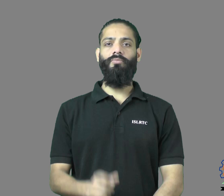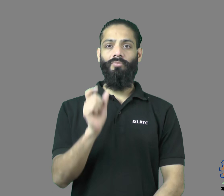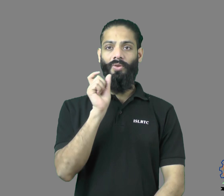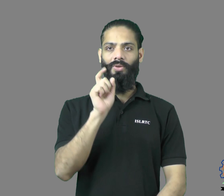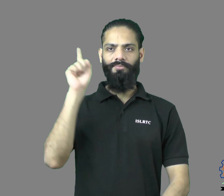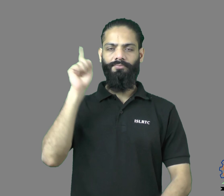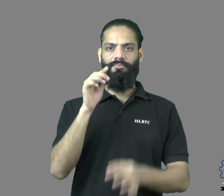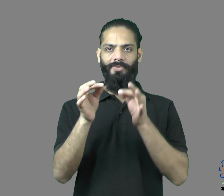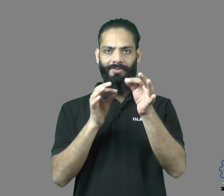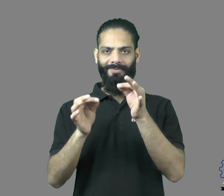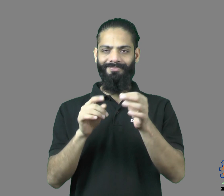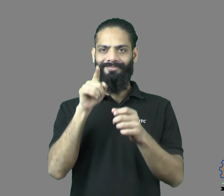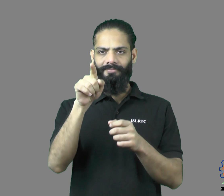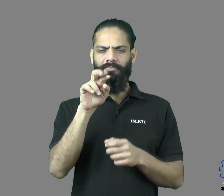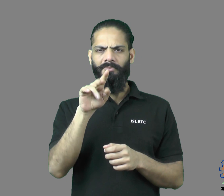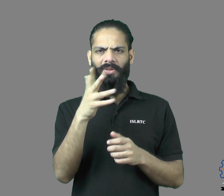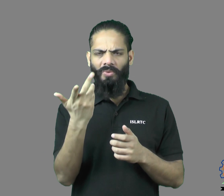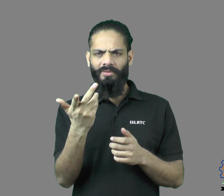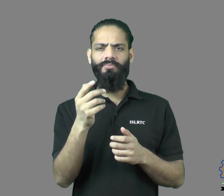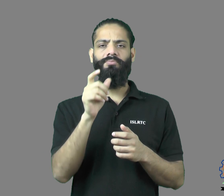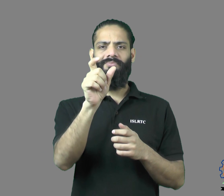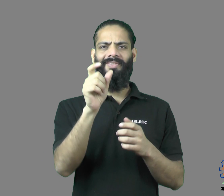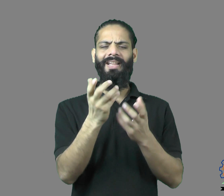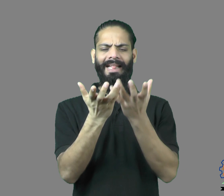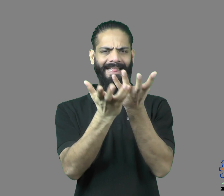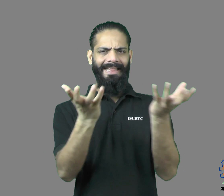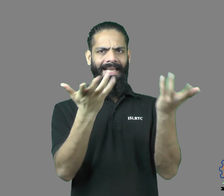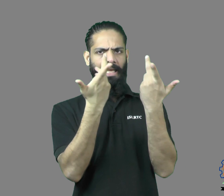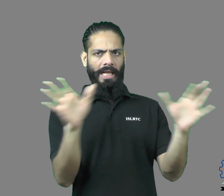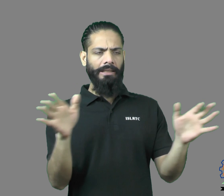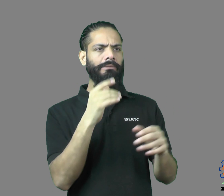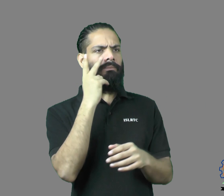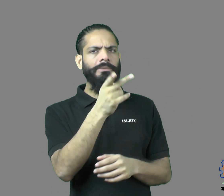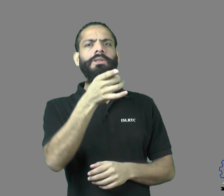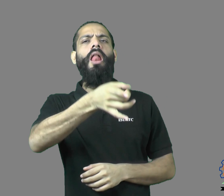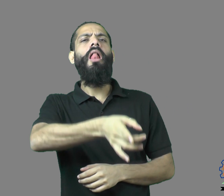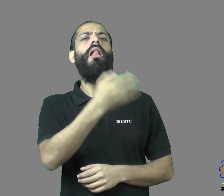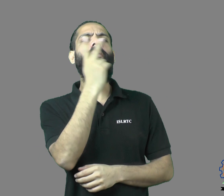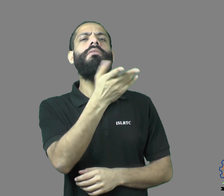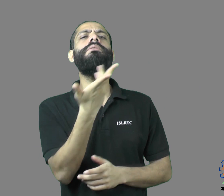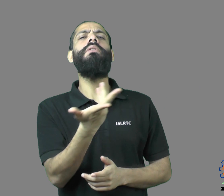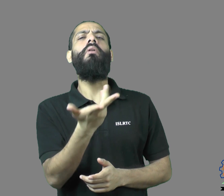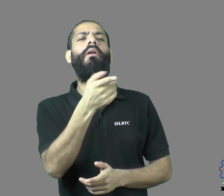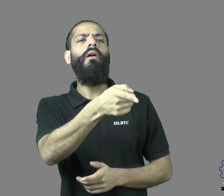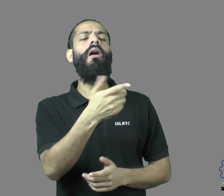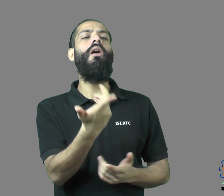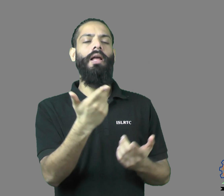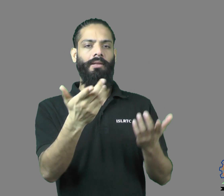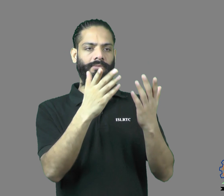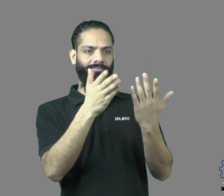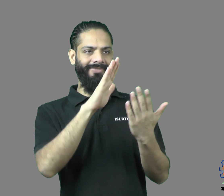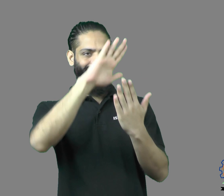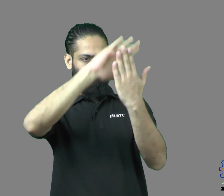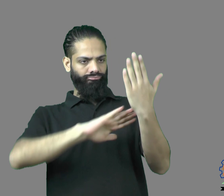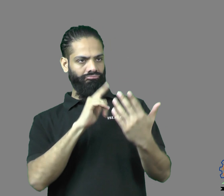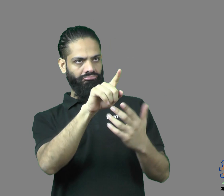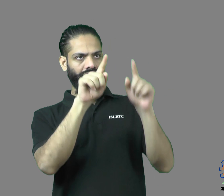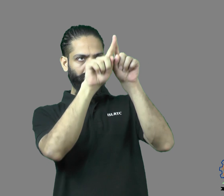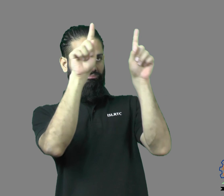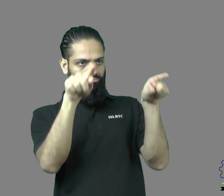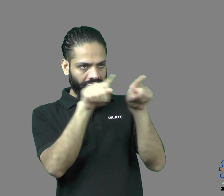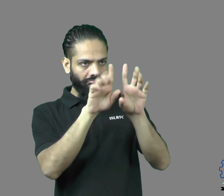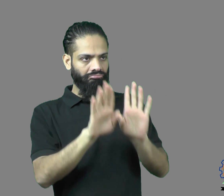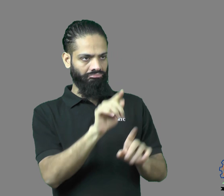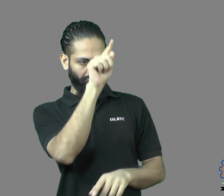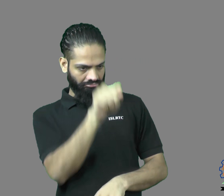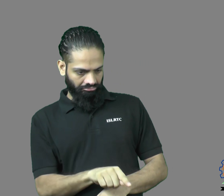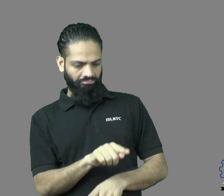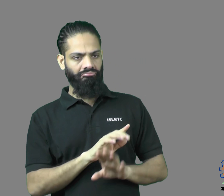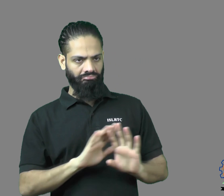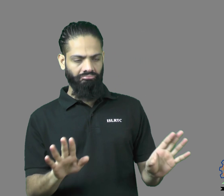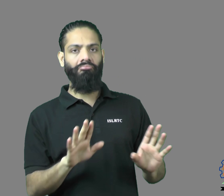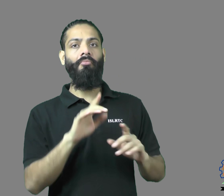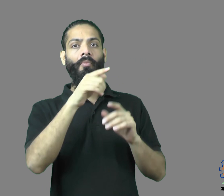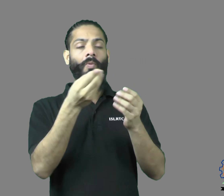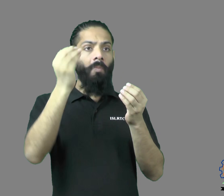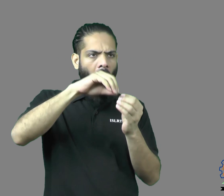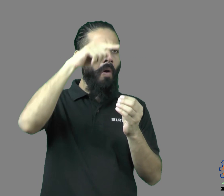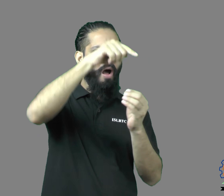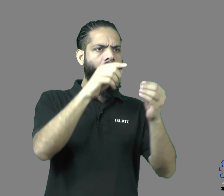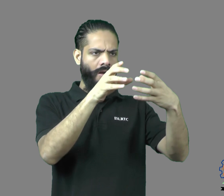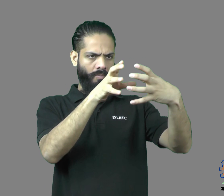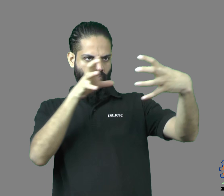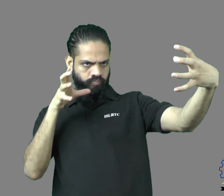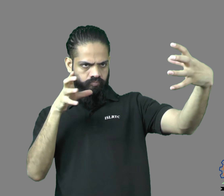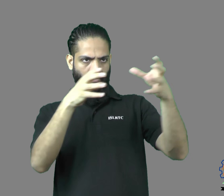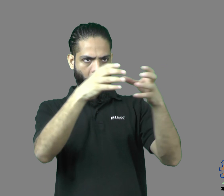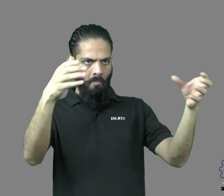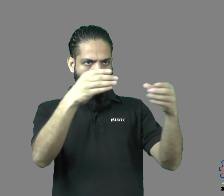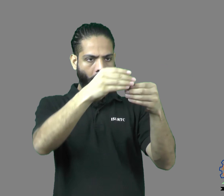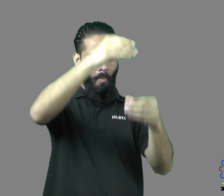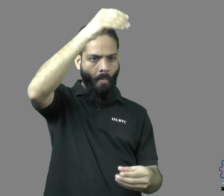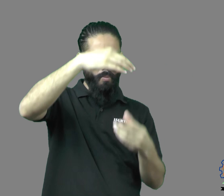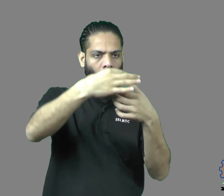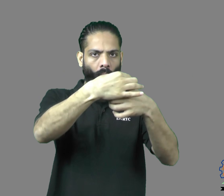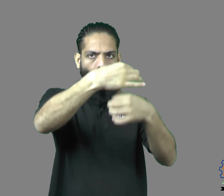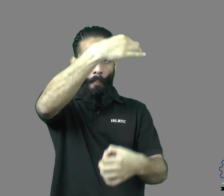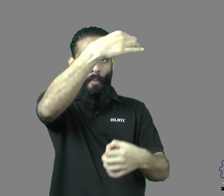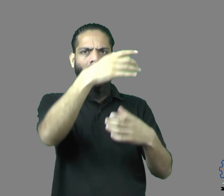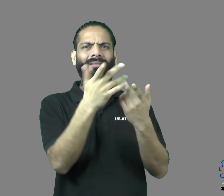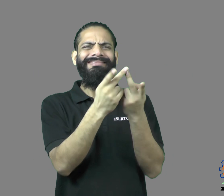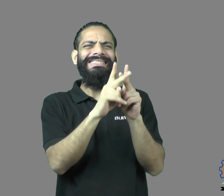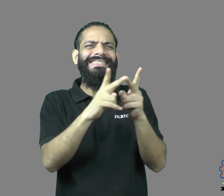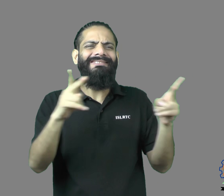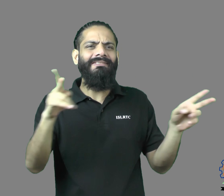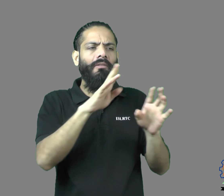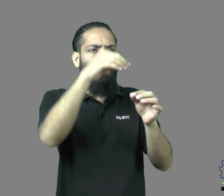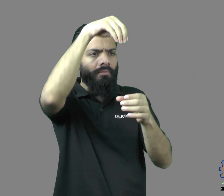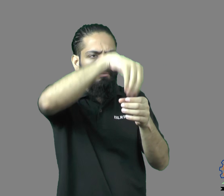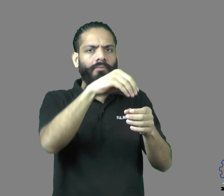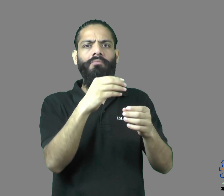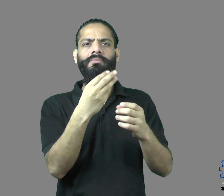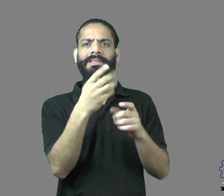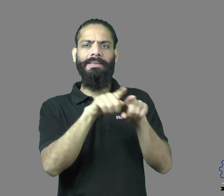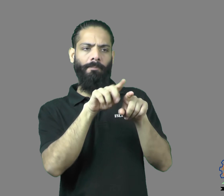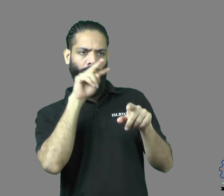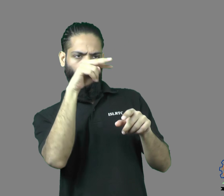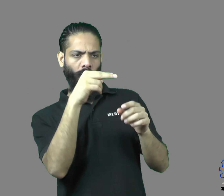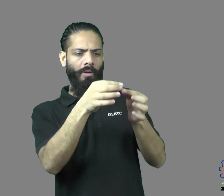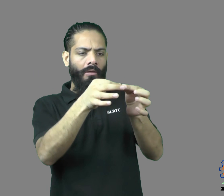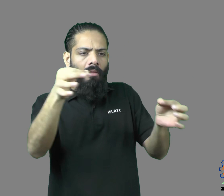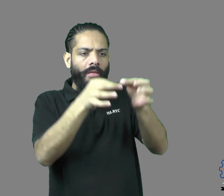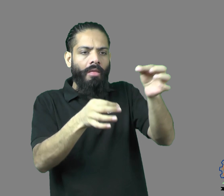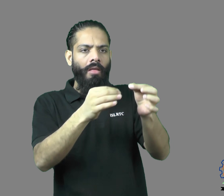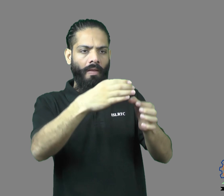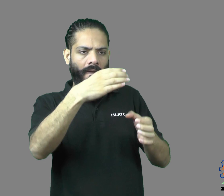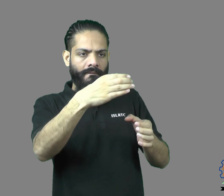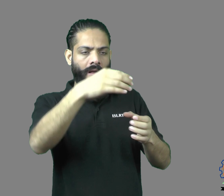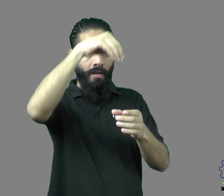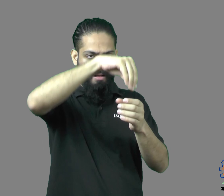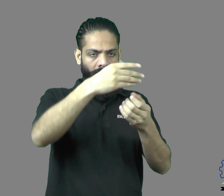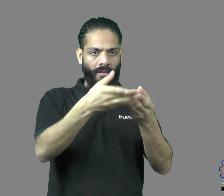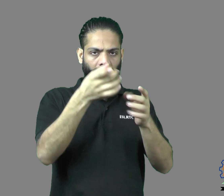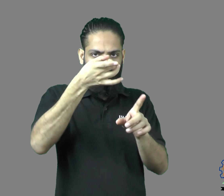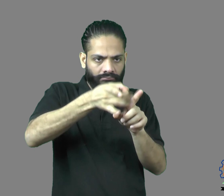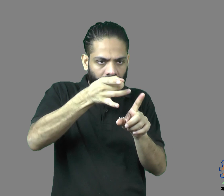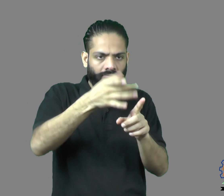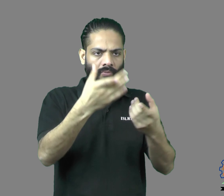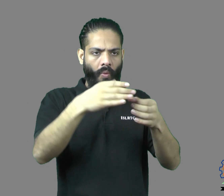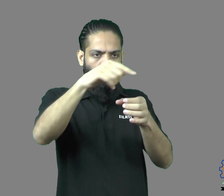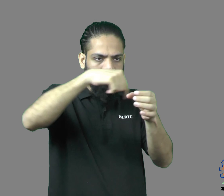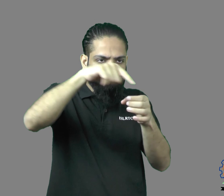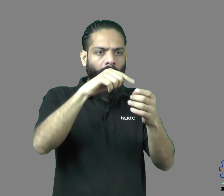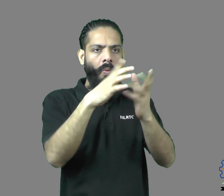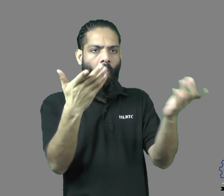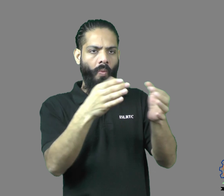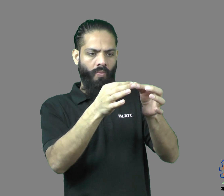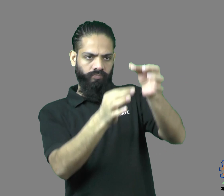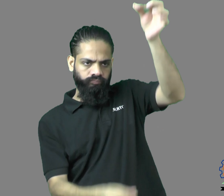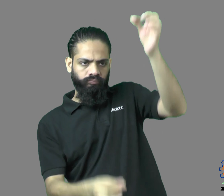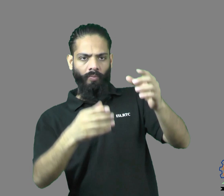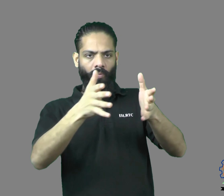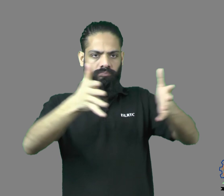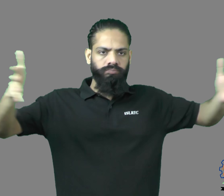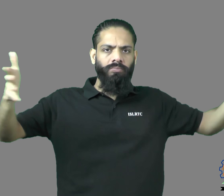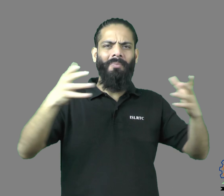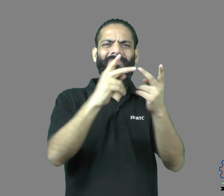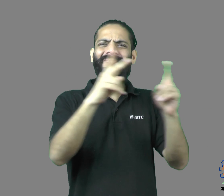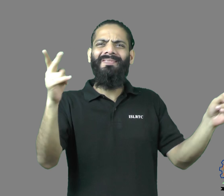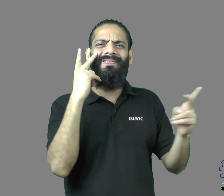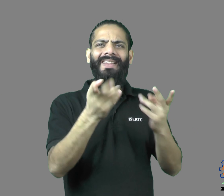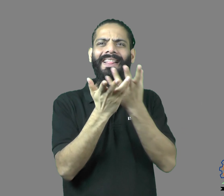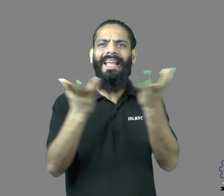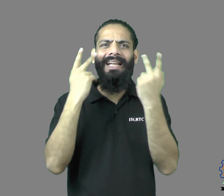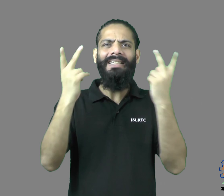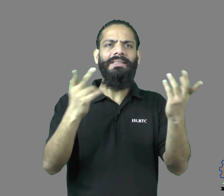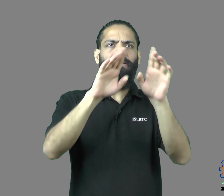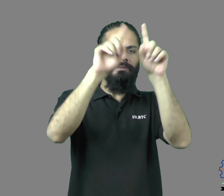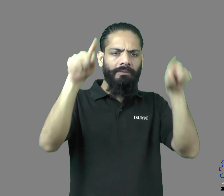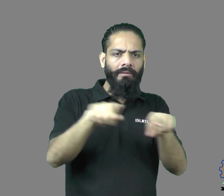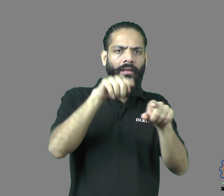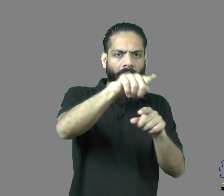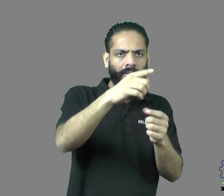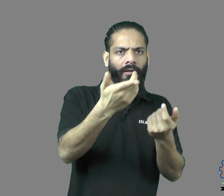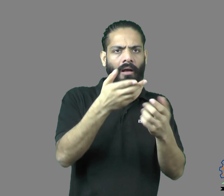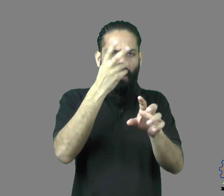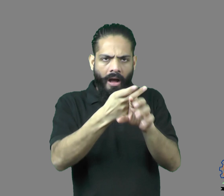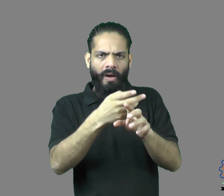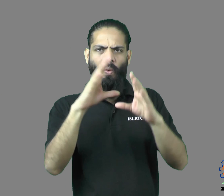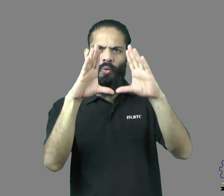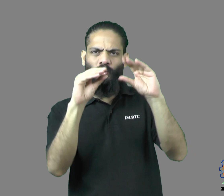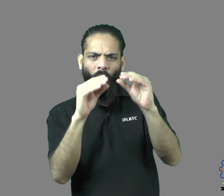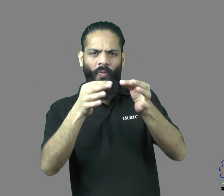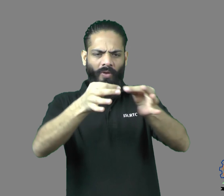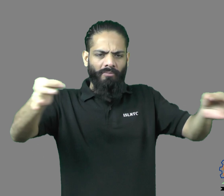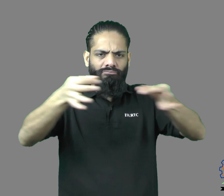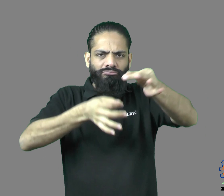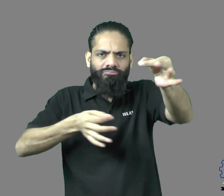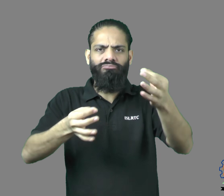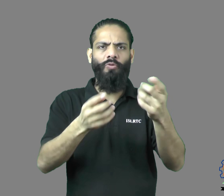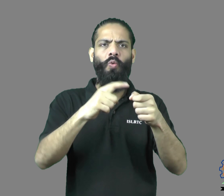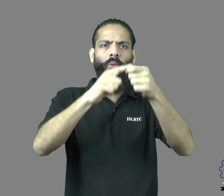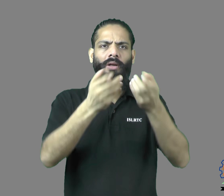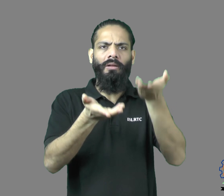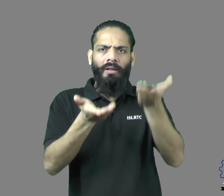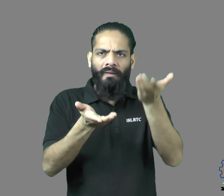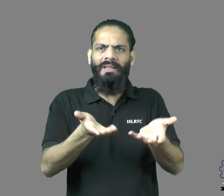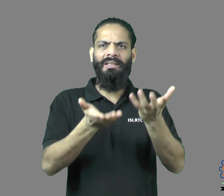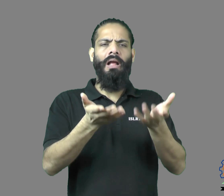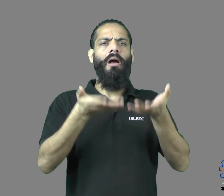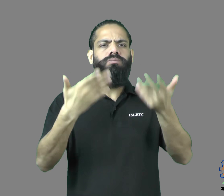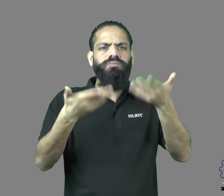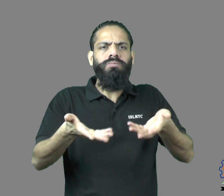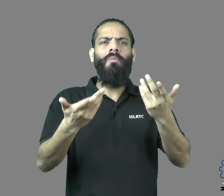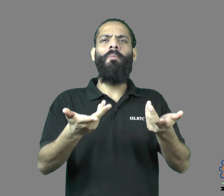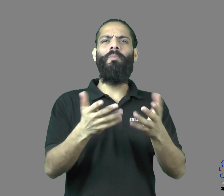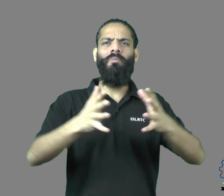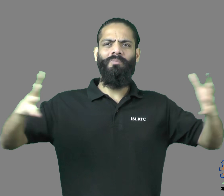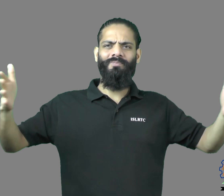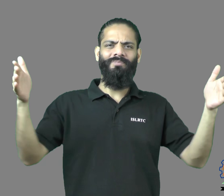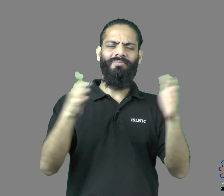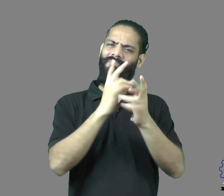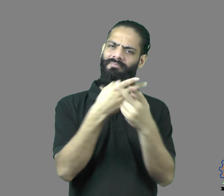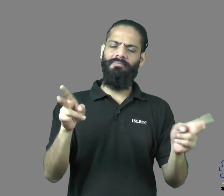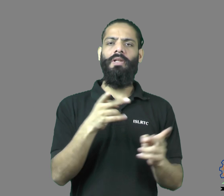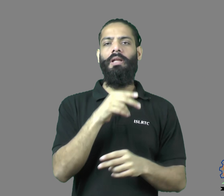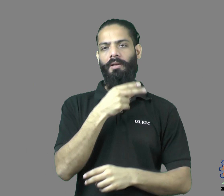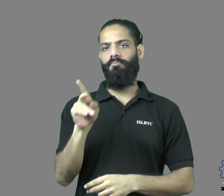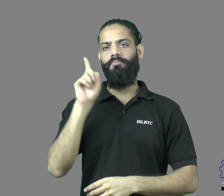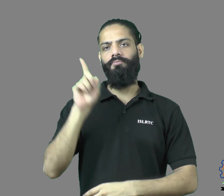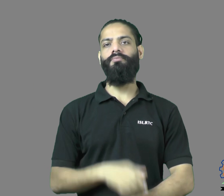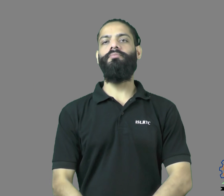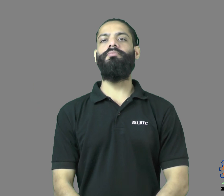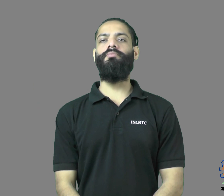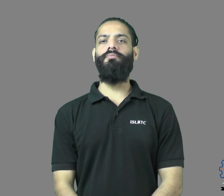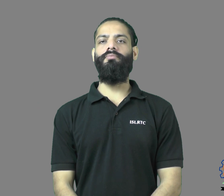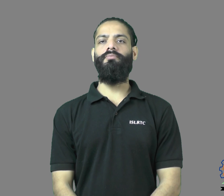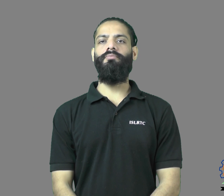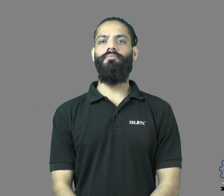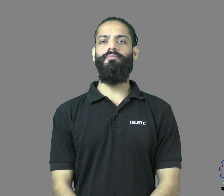Physical Properites